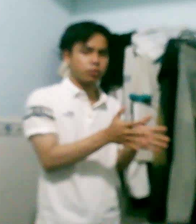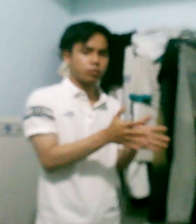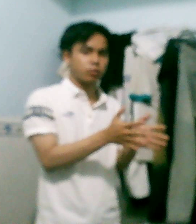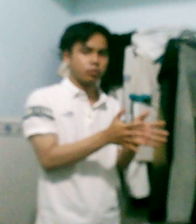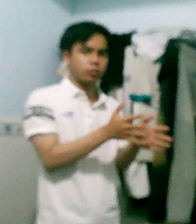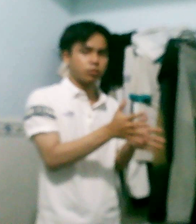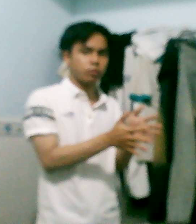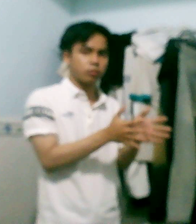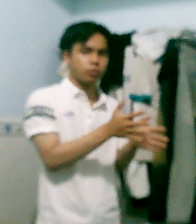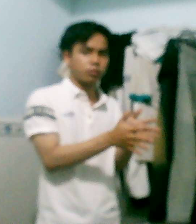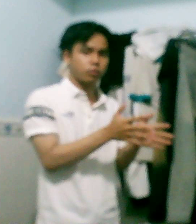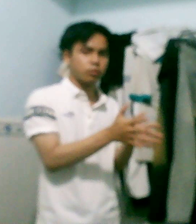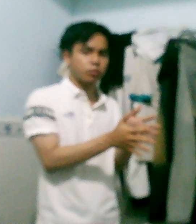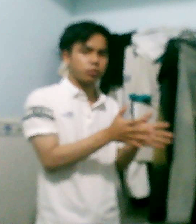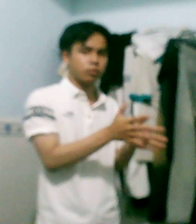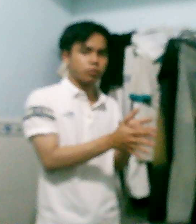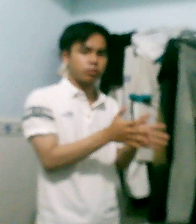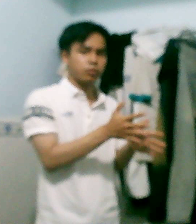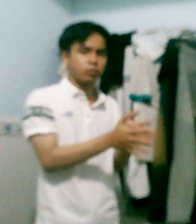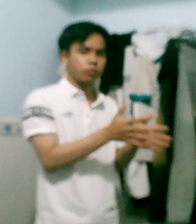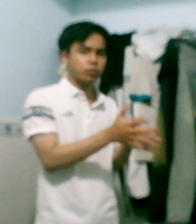ngon ngu ki hieu